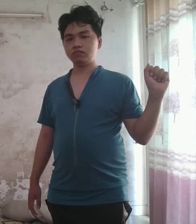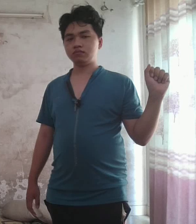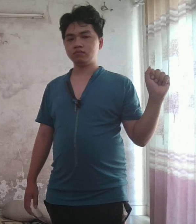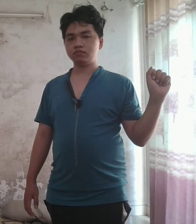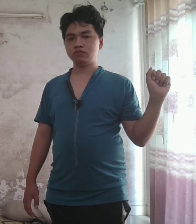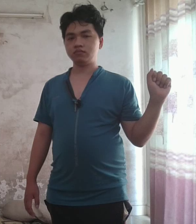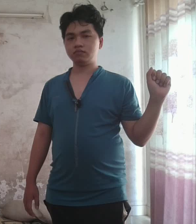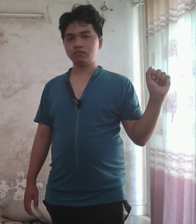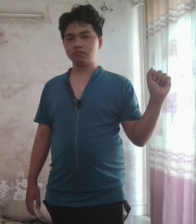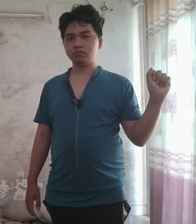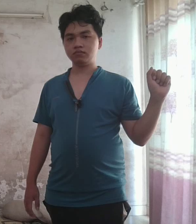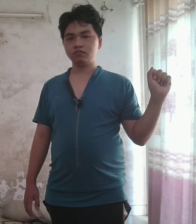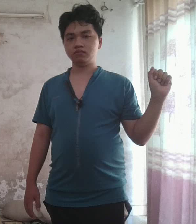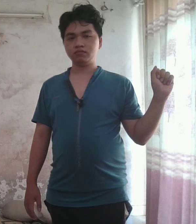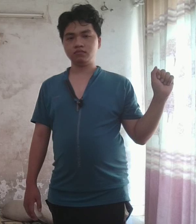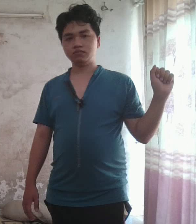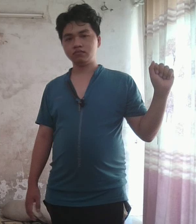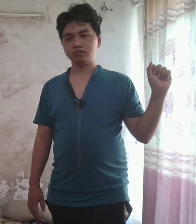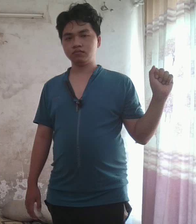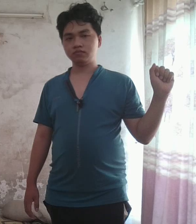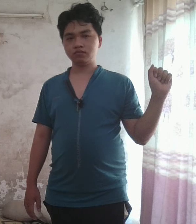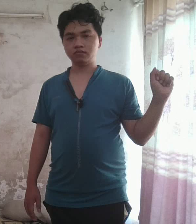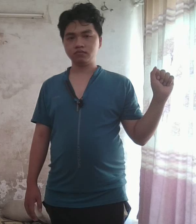a